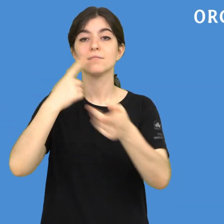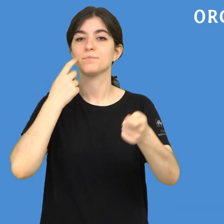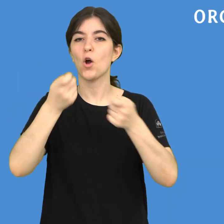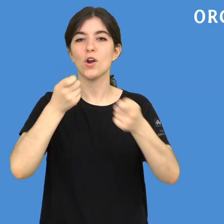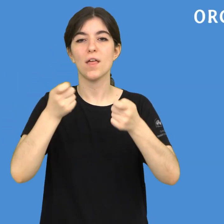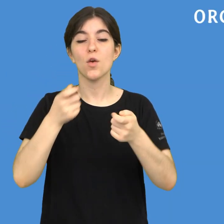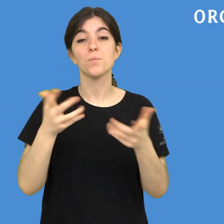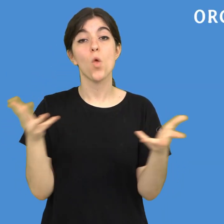control